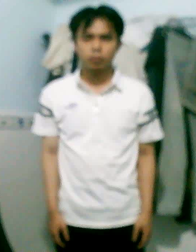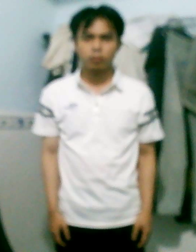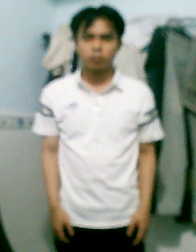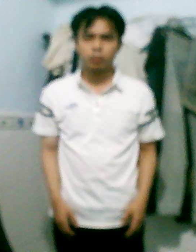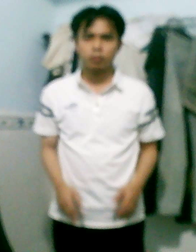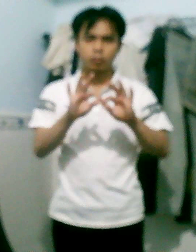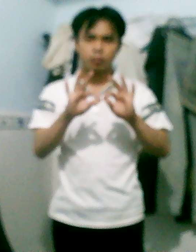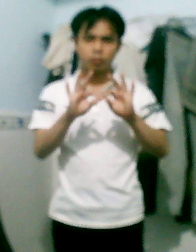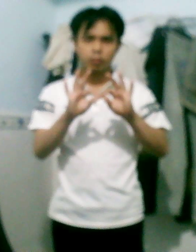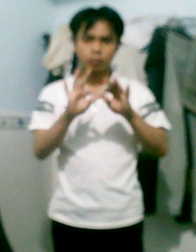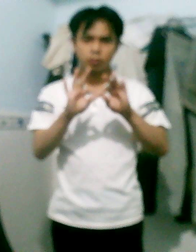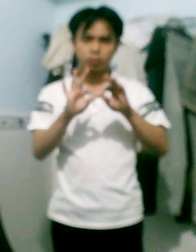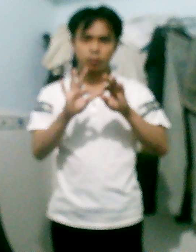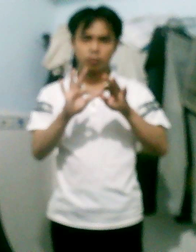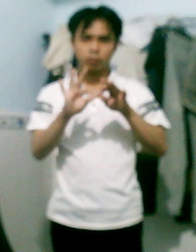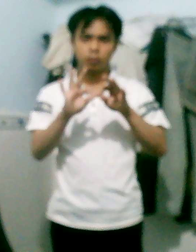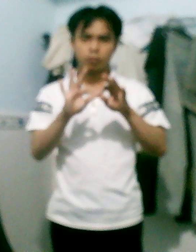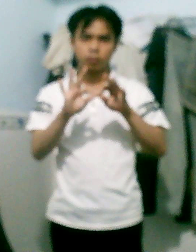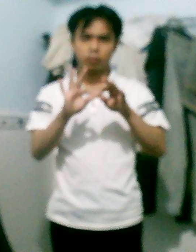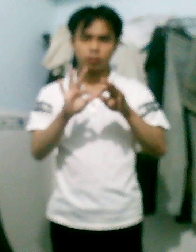phien dich